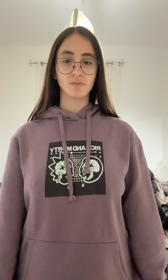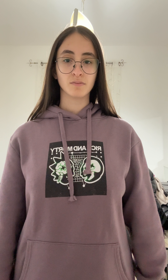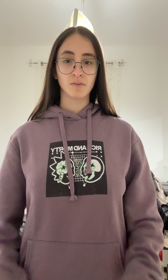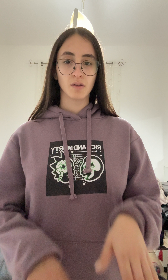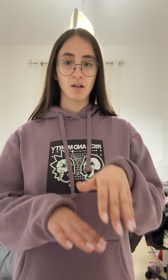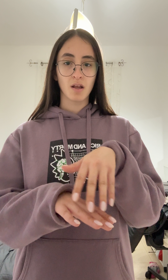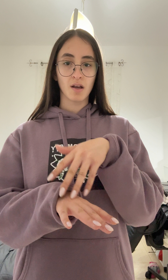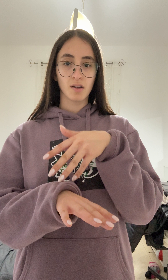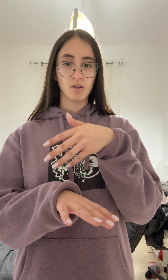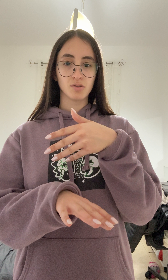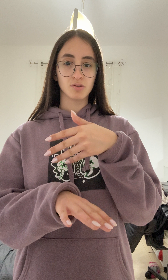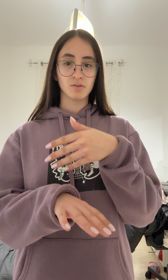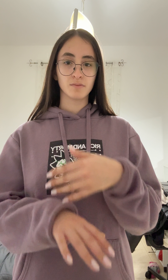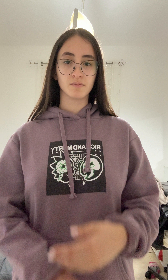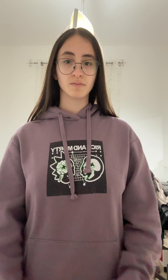להרגיש